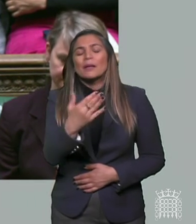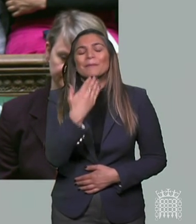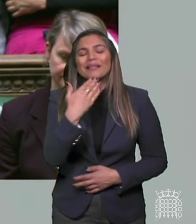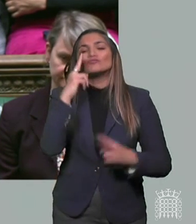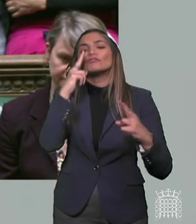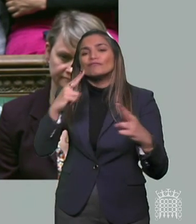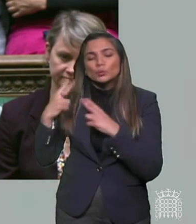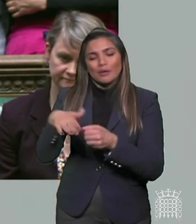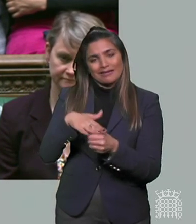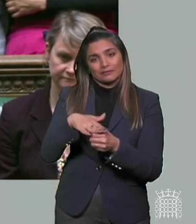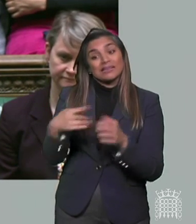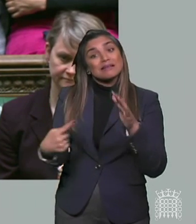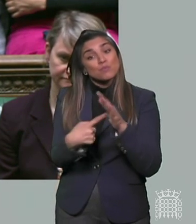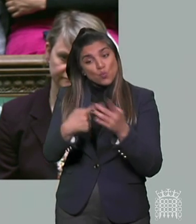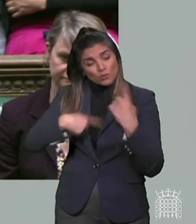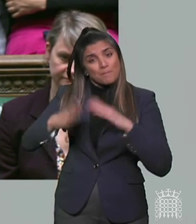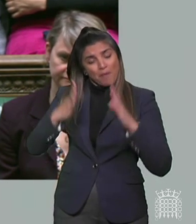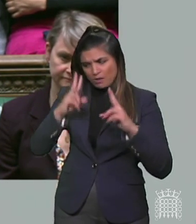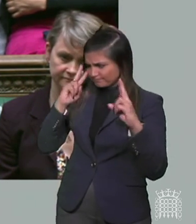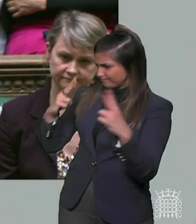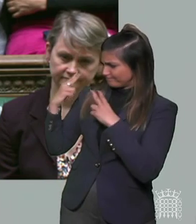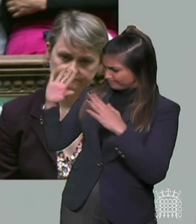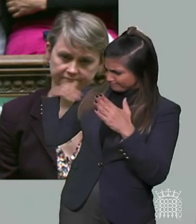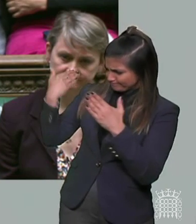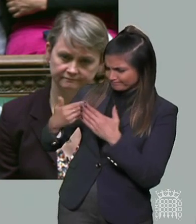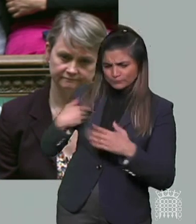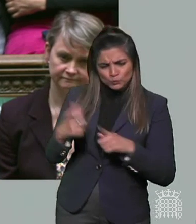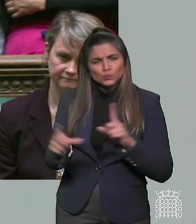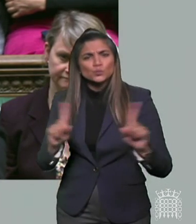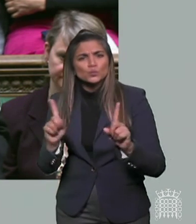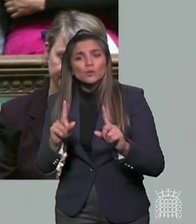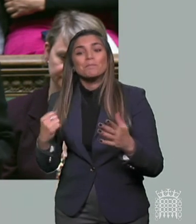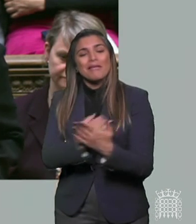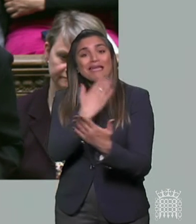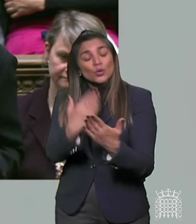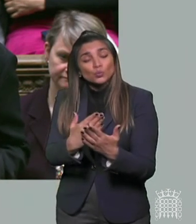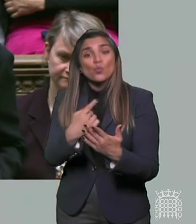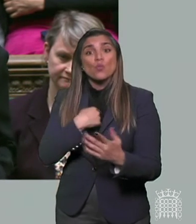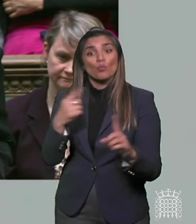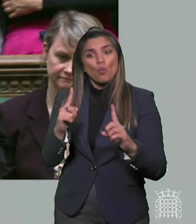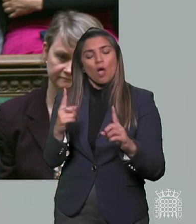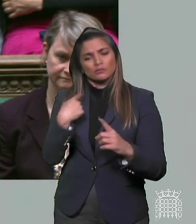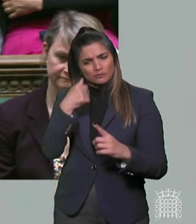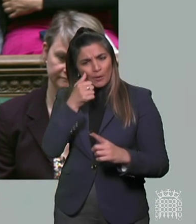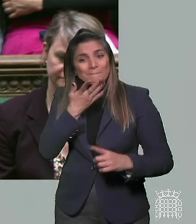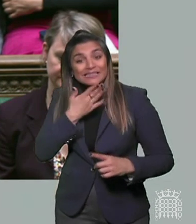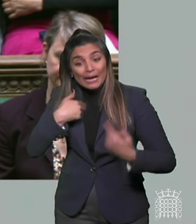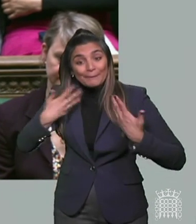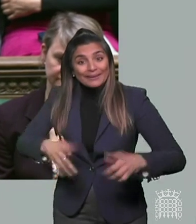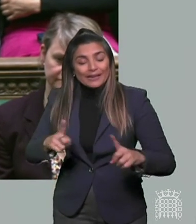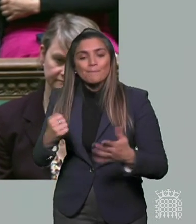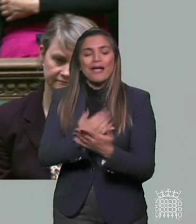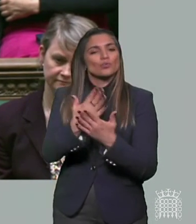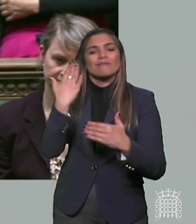It is important to learn from our mistakes so that other innocent families do not face this ordeal again.